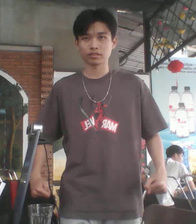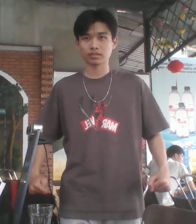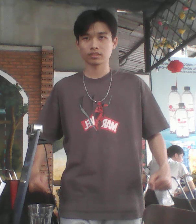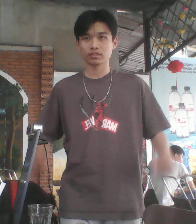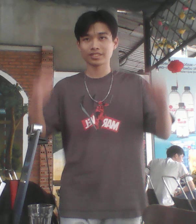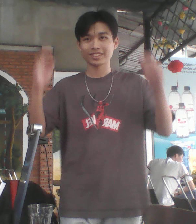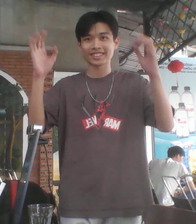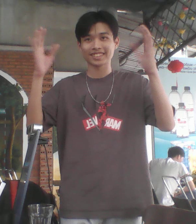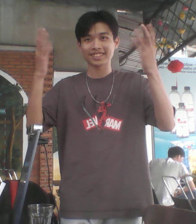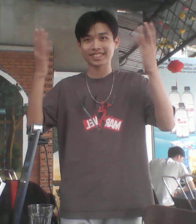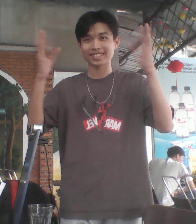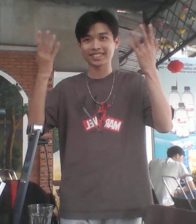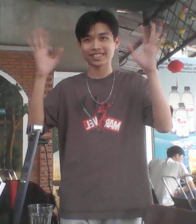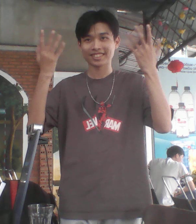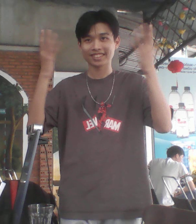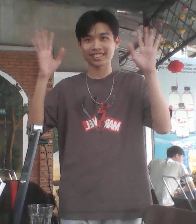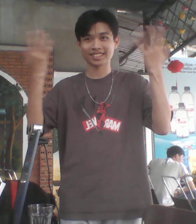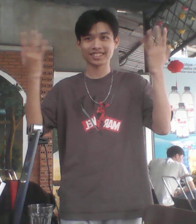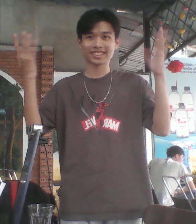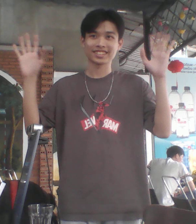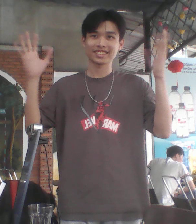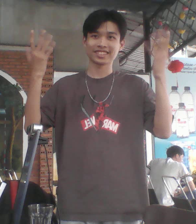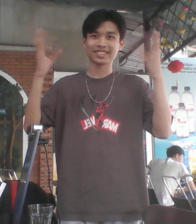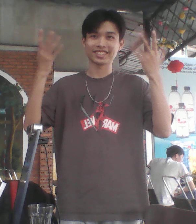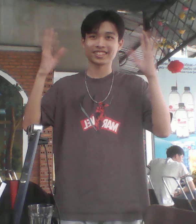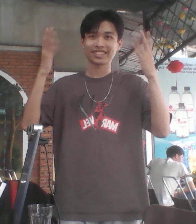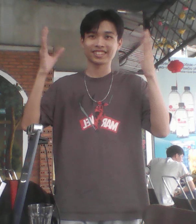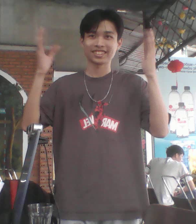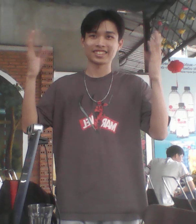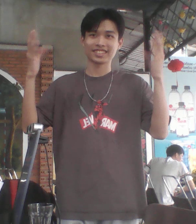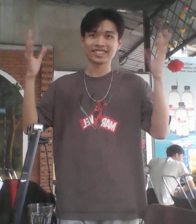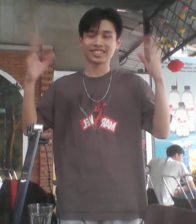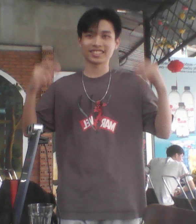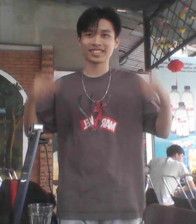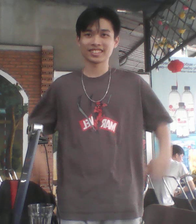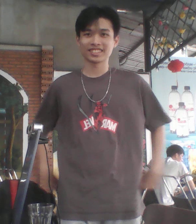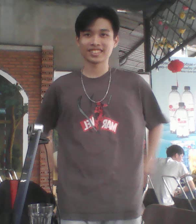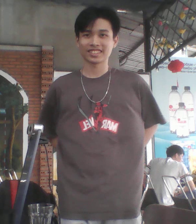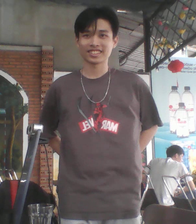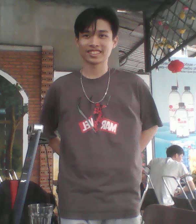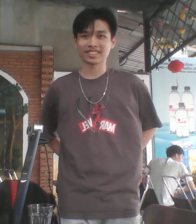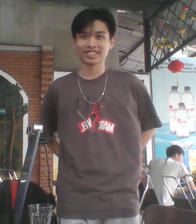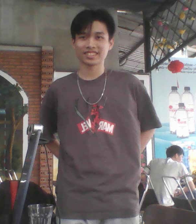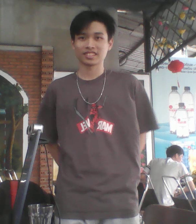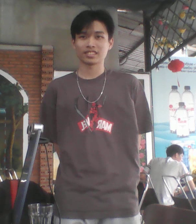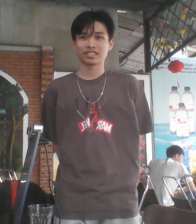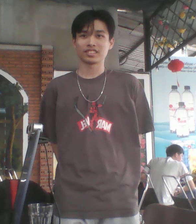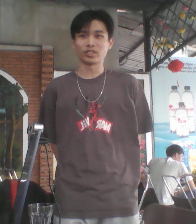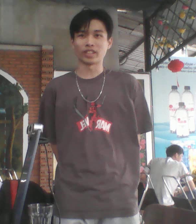vui mừng